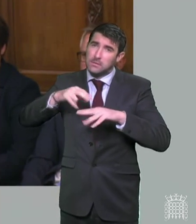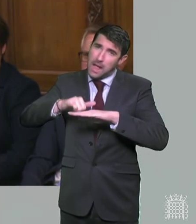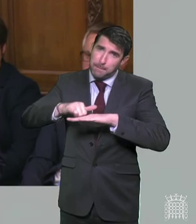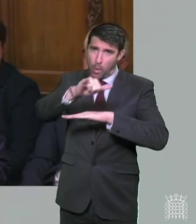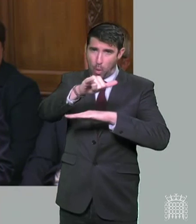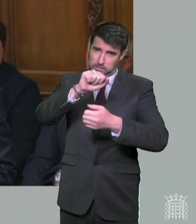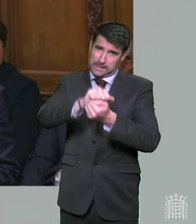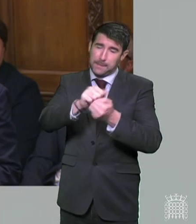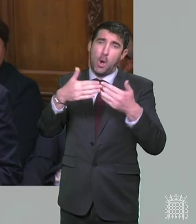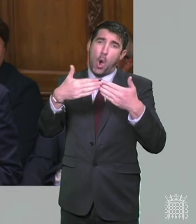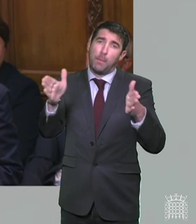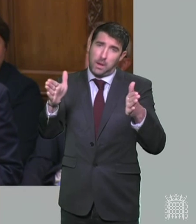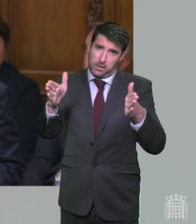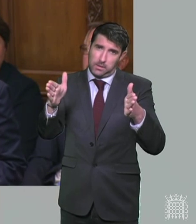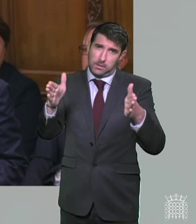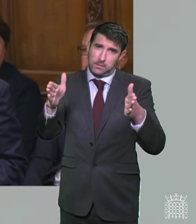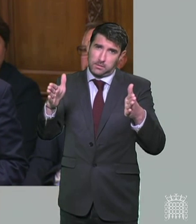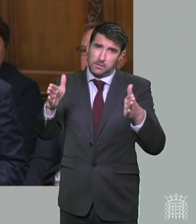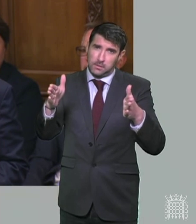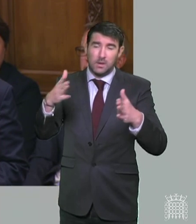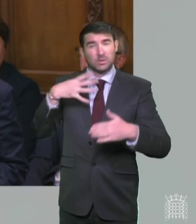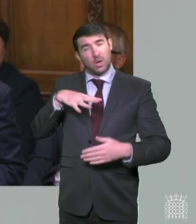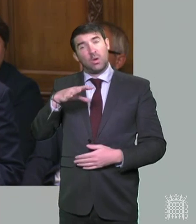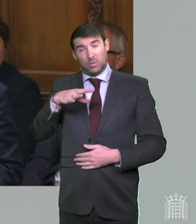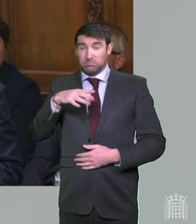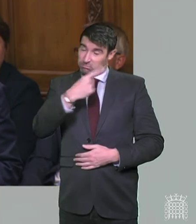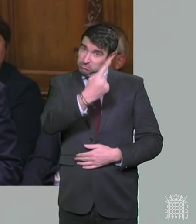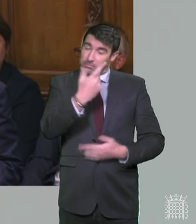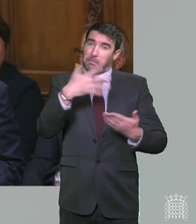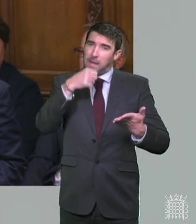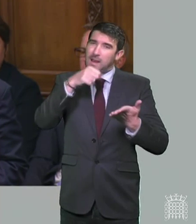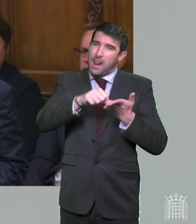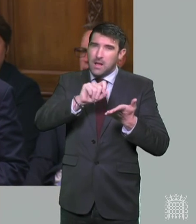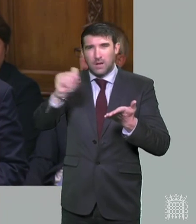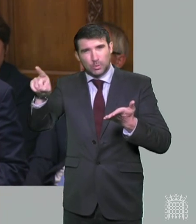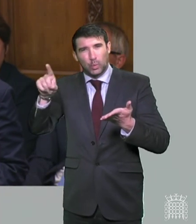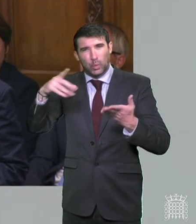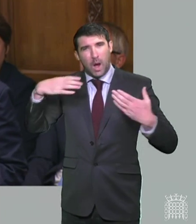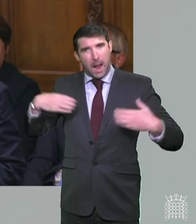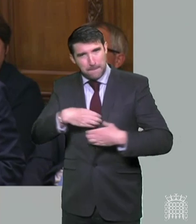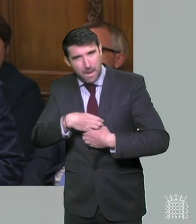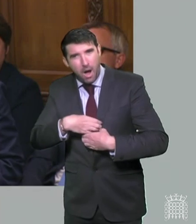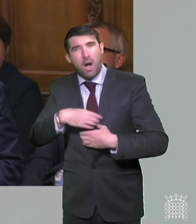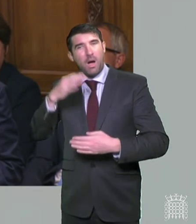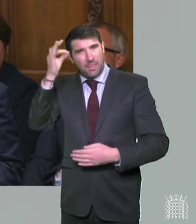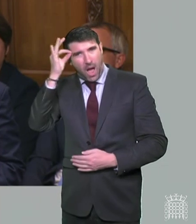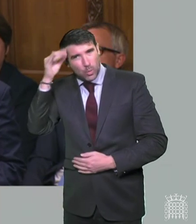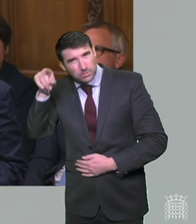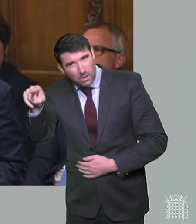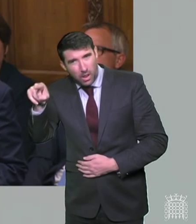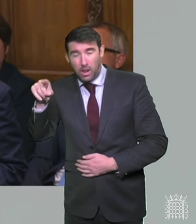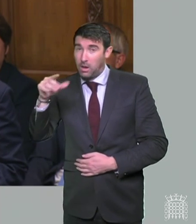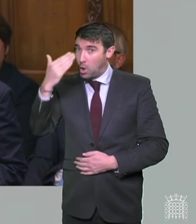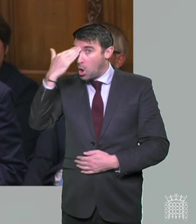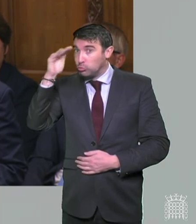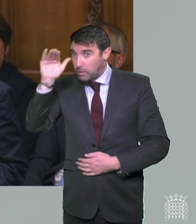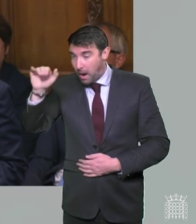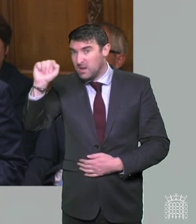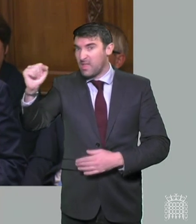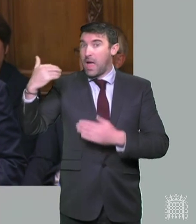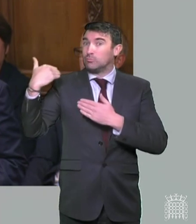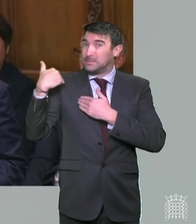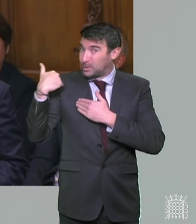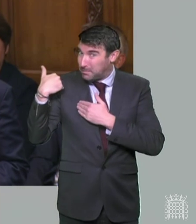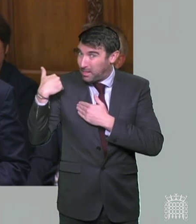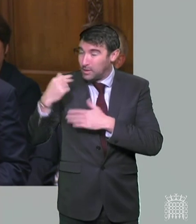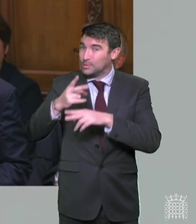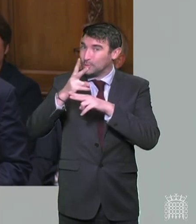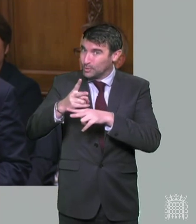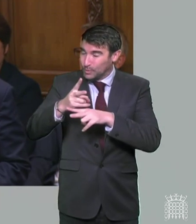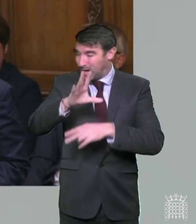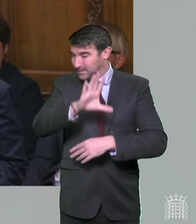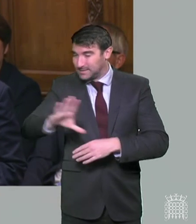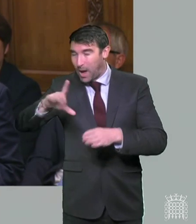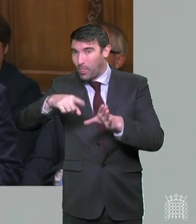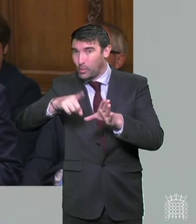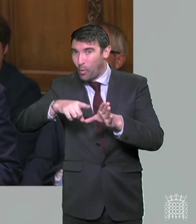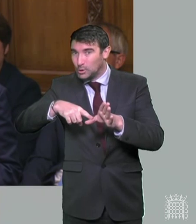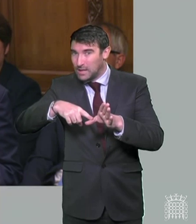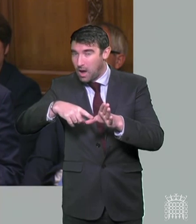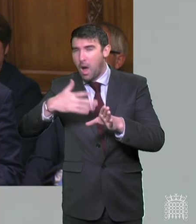Will she now help further by writing to South Yorkshire Mayor Oliver Coppard and Peel Holdings chairman John Whittaker to remind them of their powers, duties and responsibilities to the people of South Yorkshire and beyond?